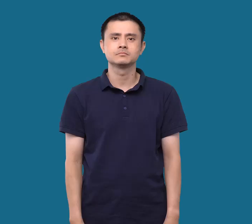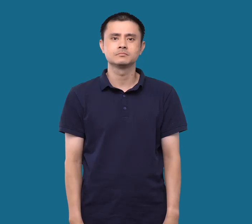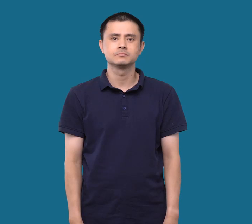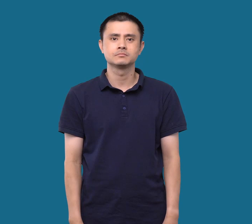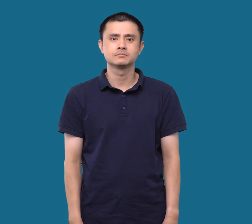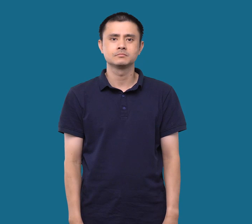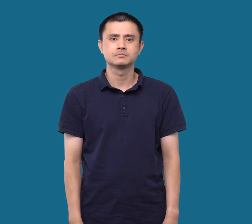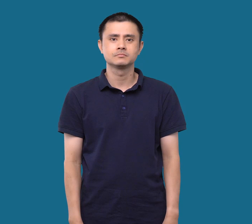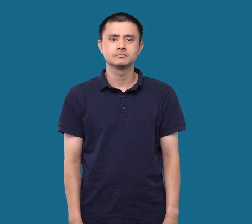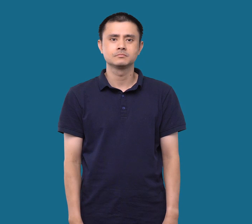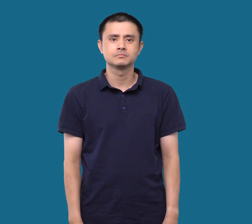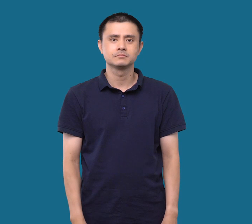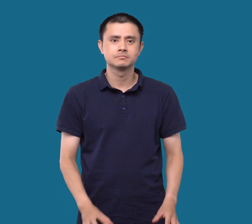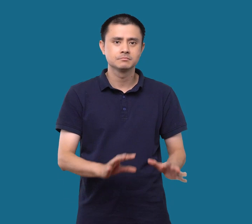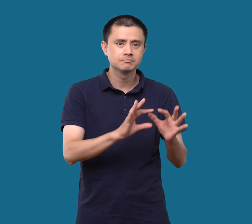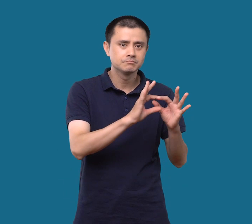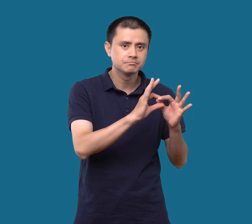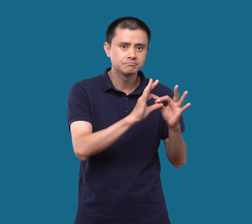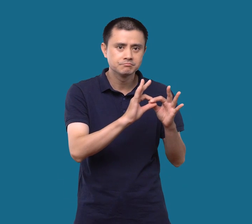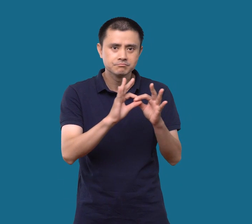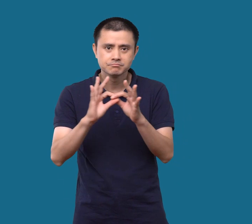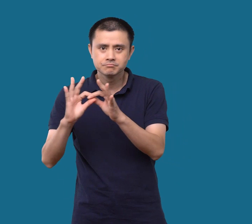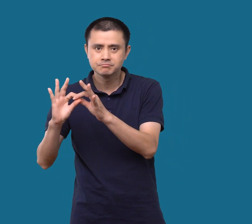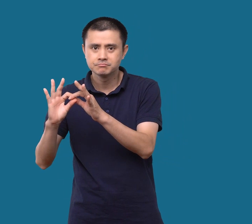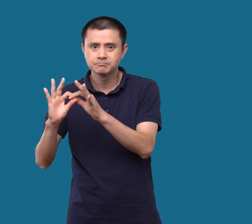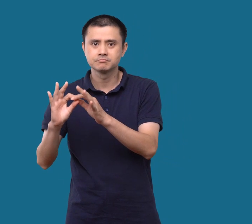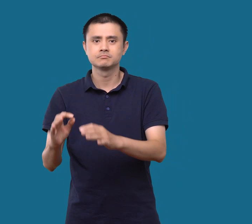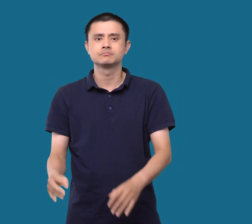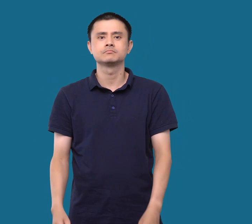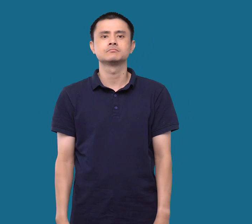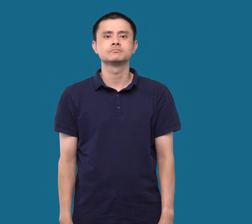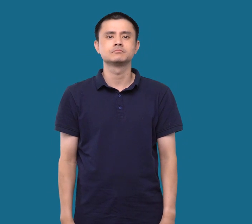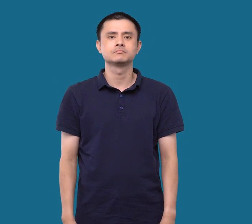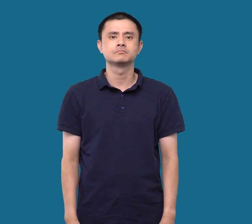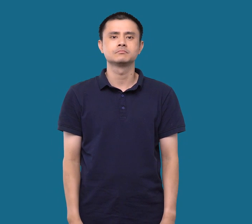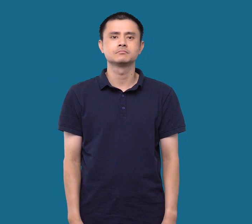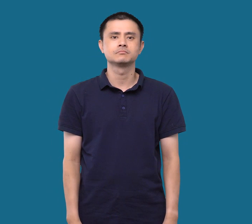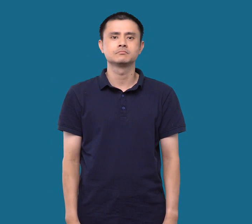liên kết